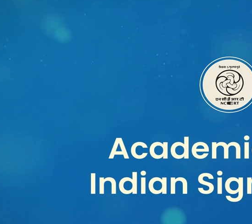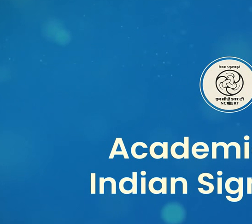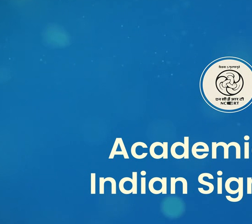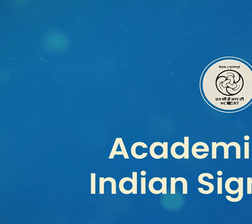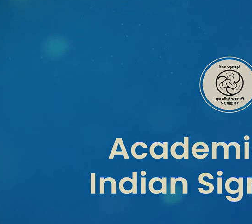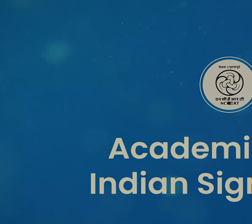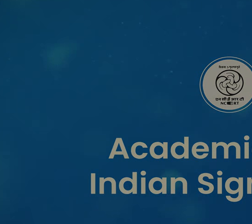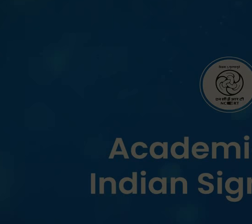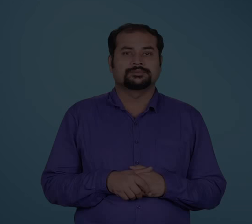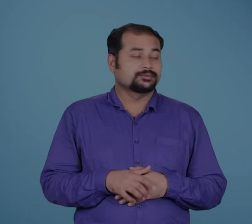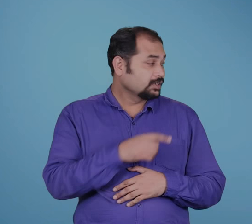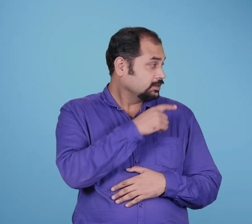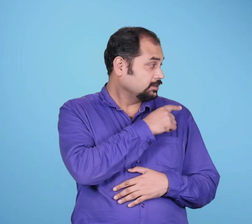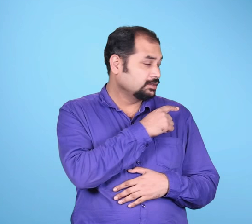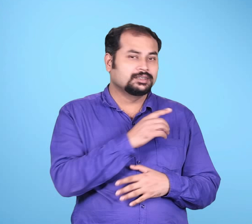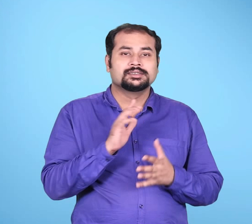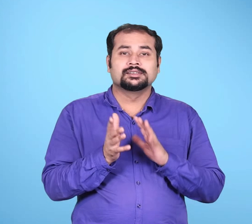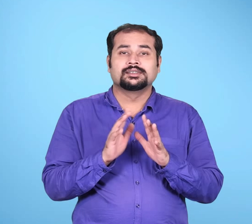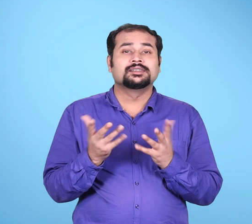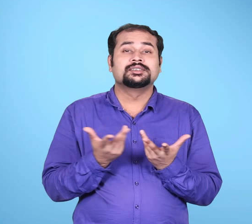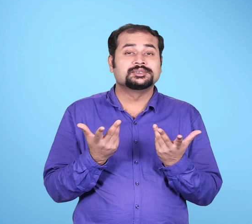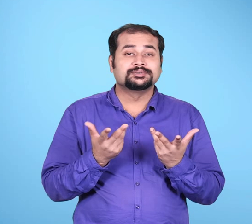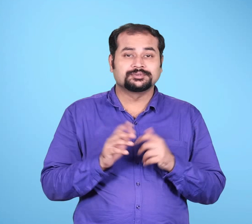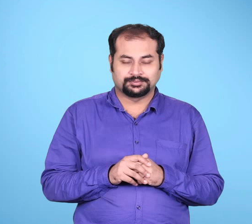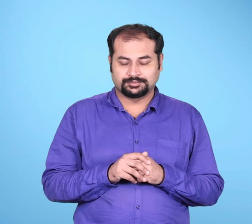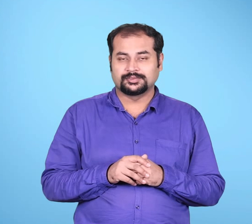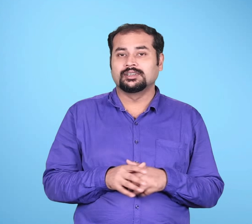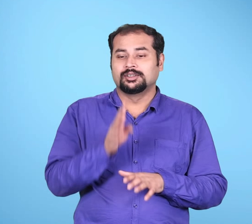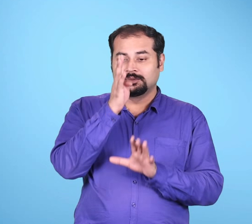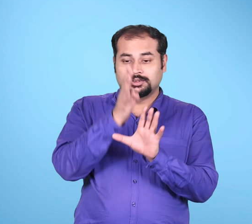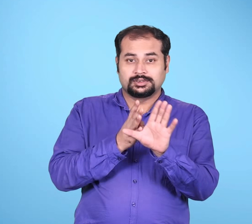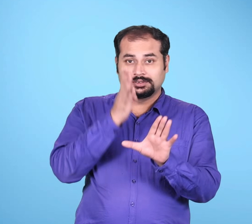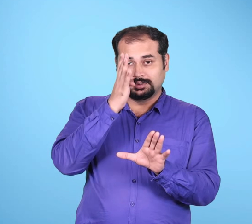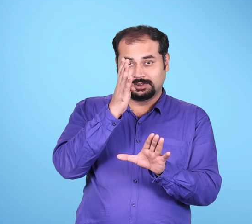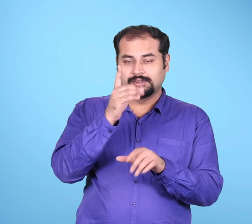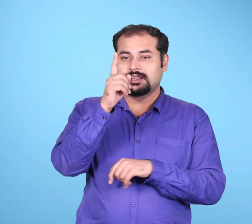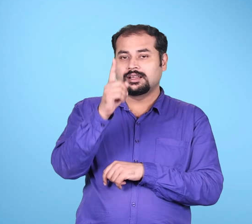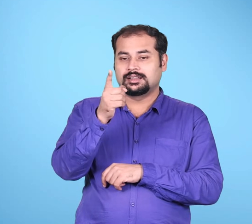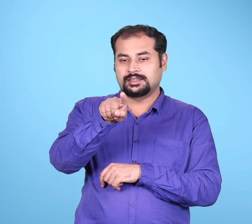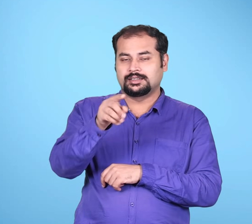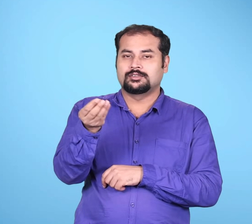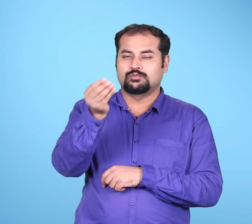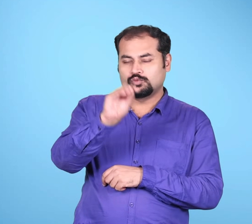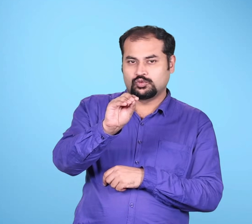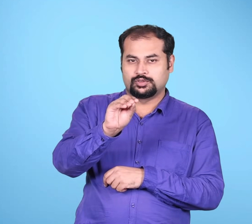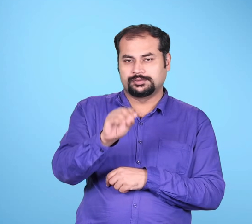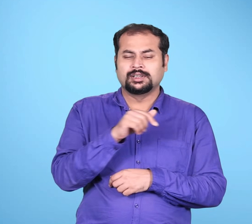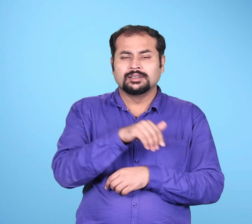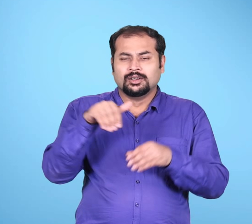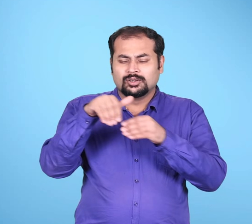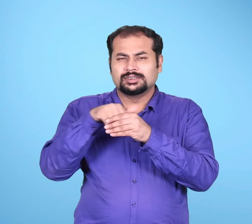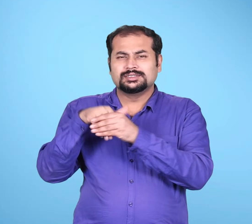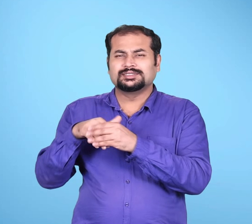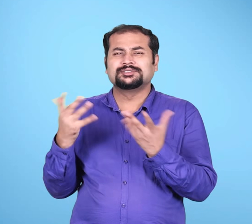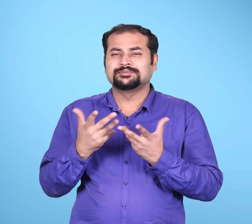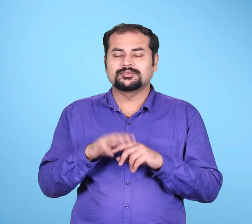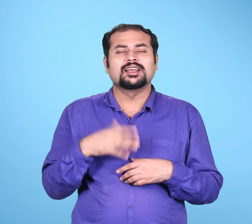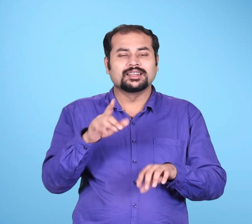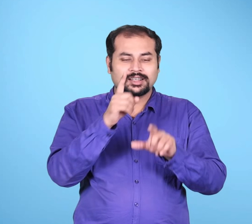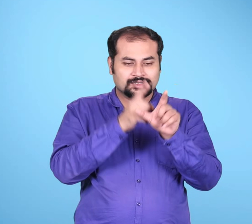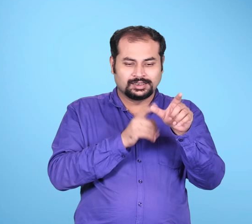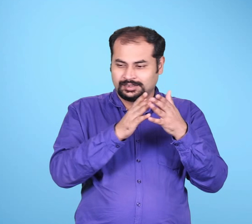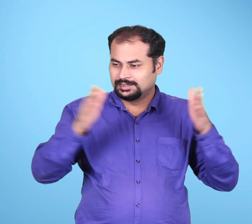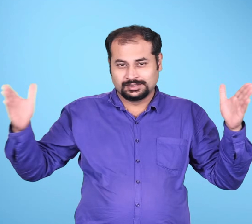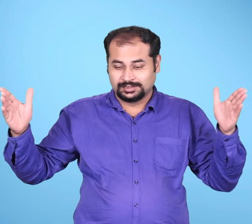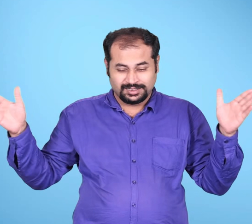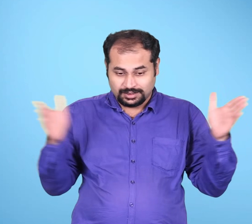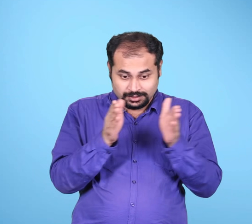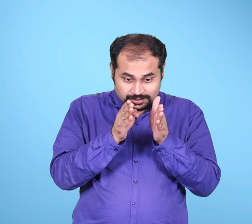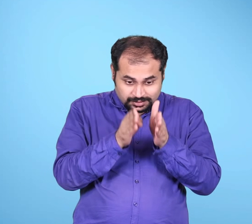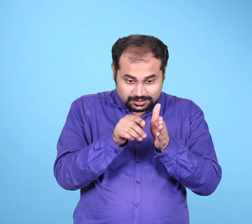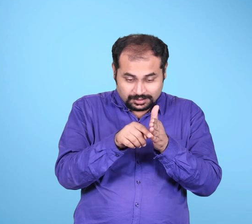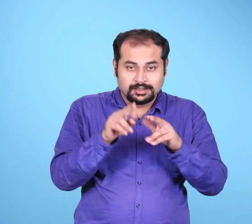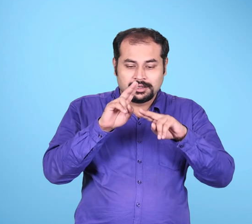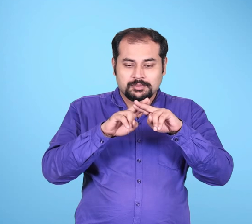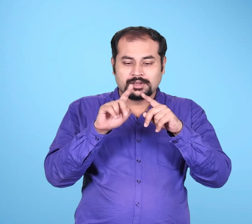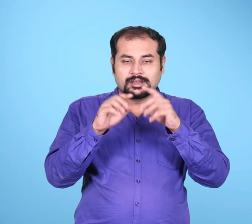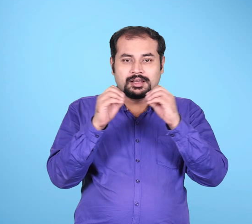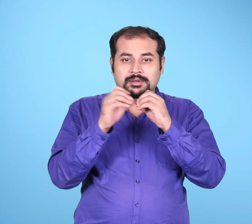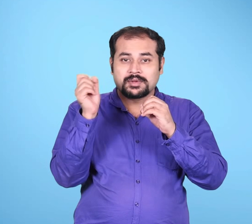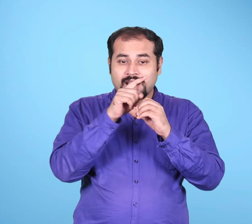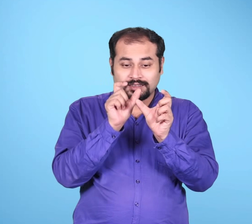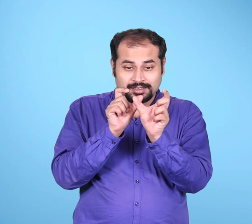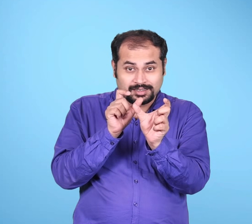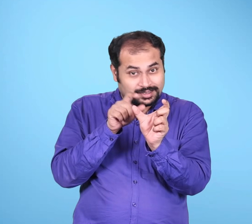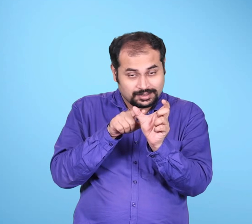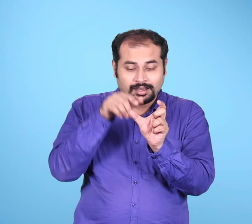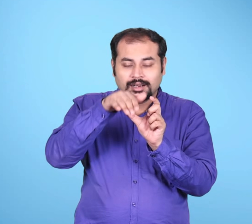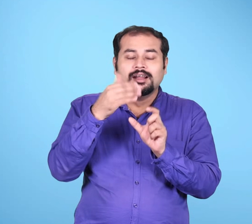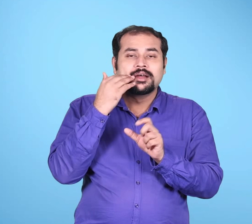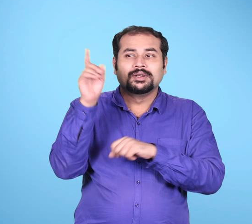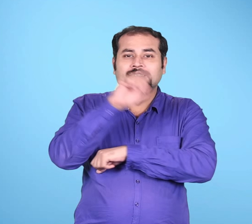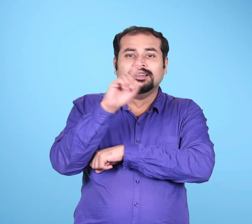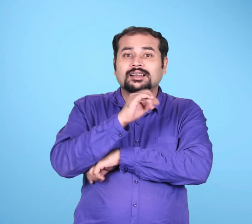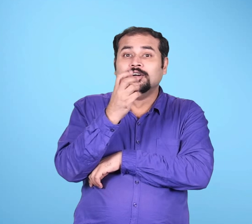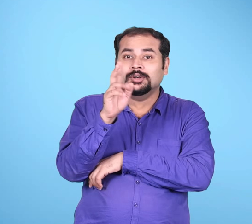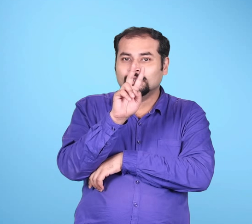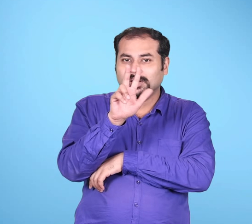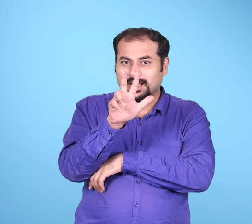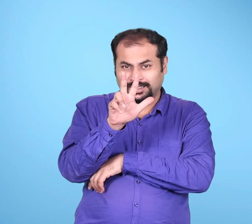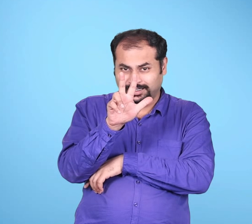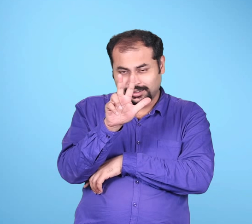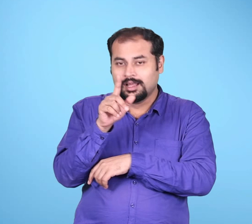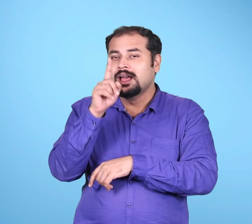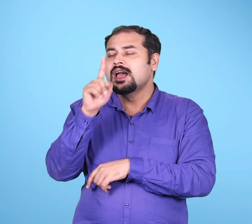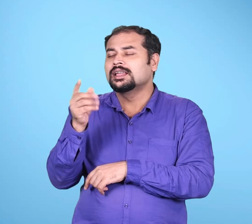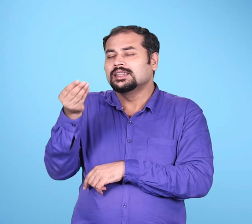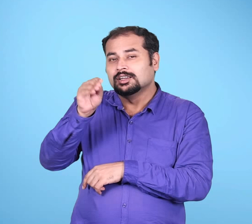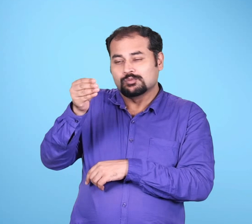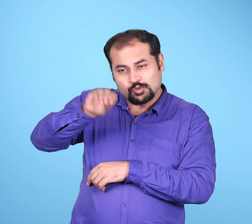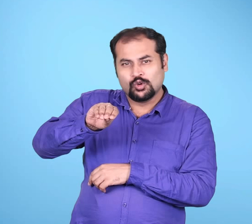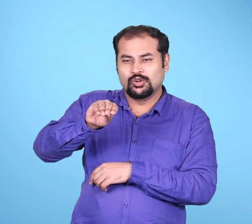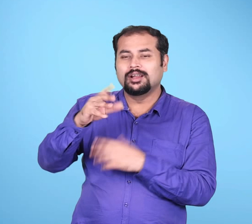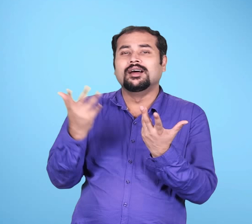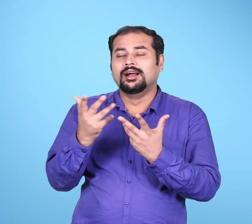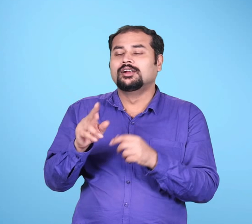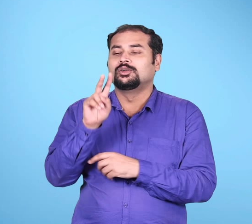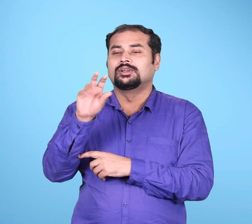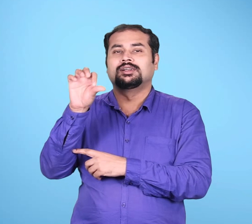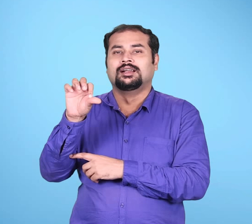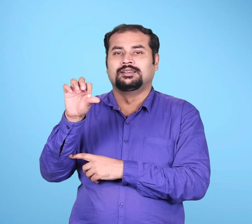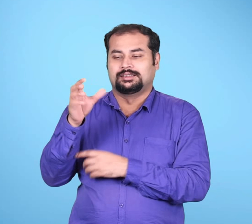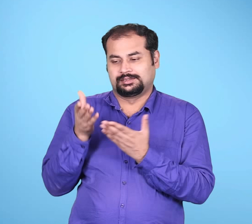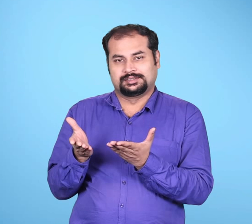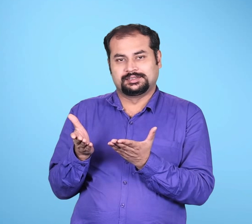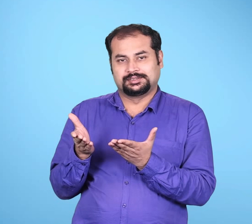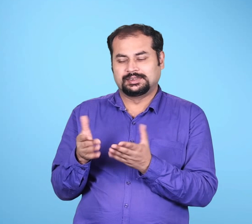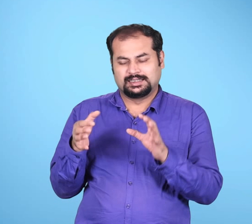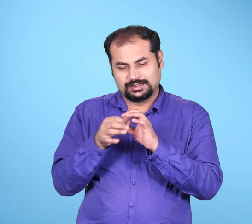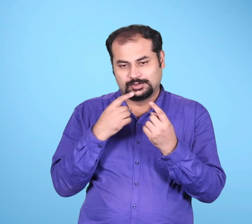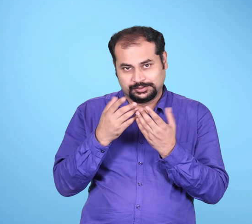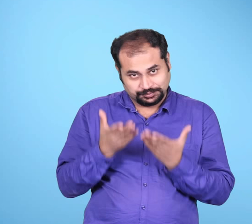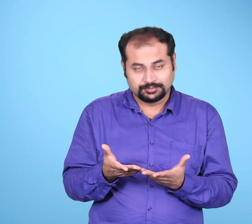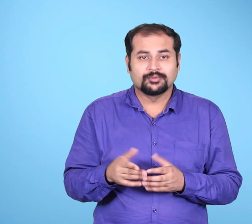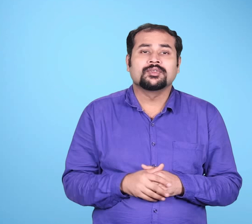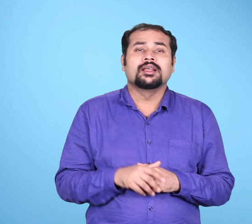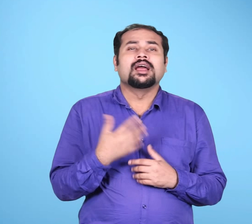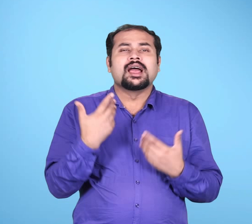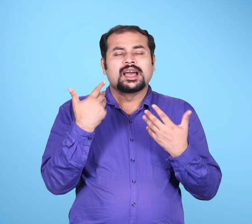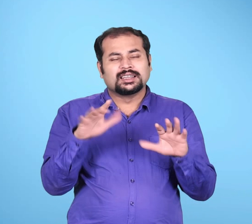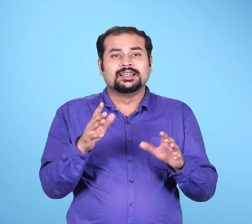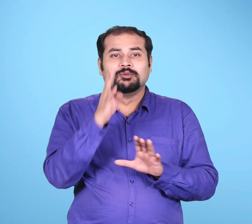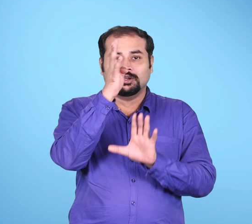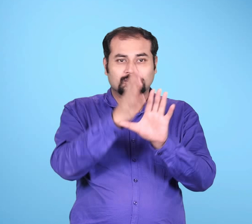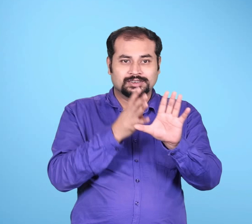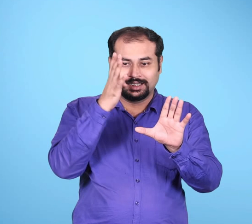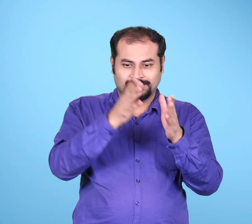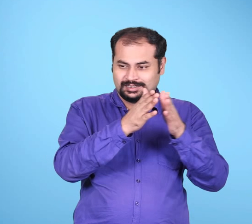Leap year This sign refers to a leap year. In some contexts, a second sign can also be used.